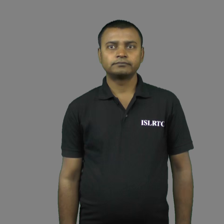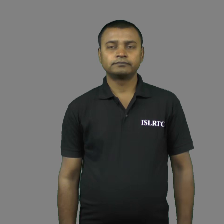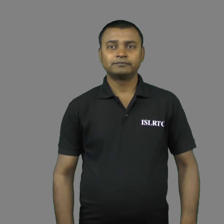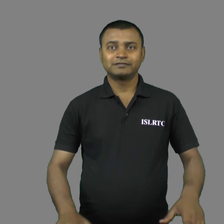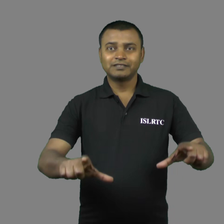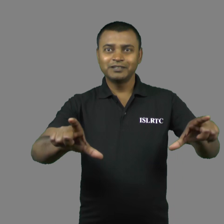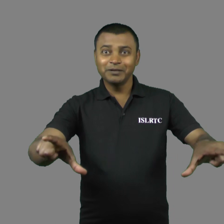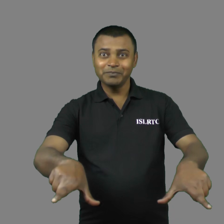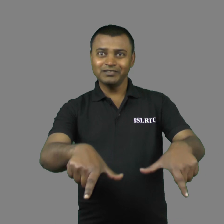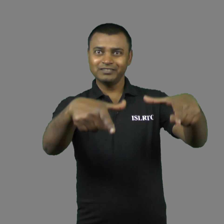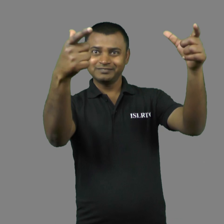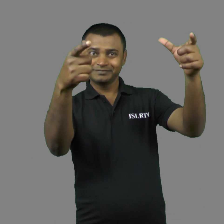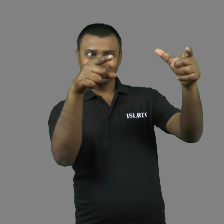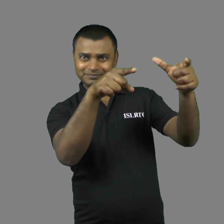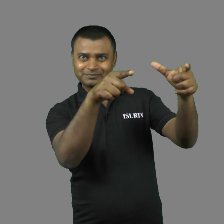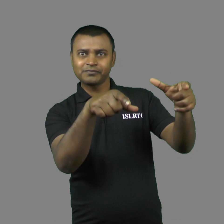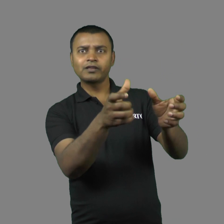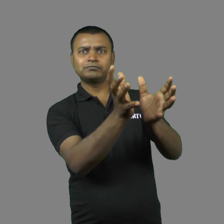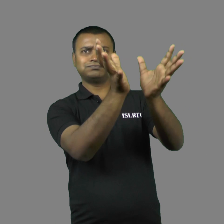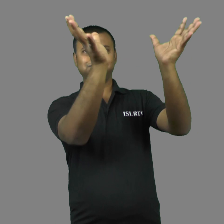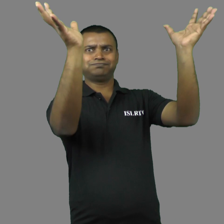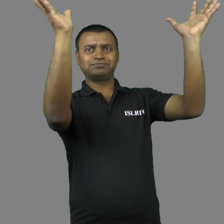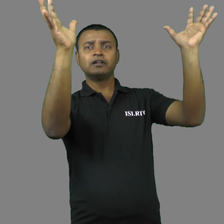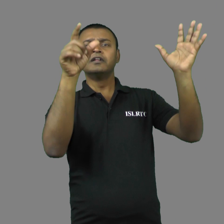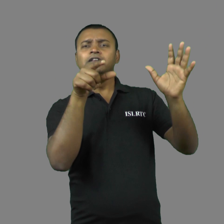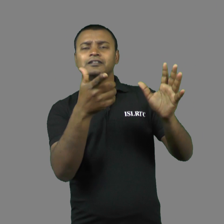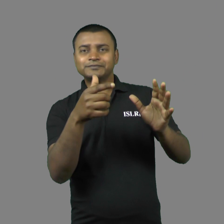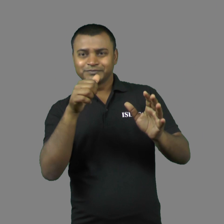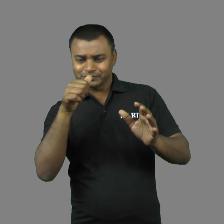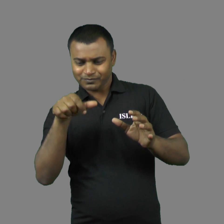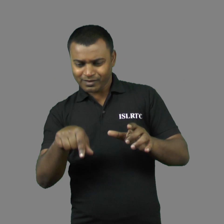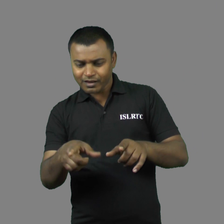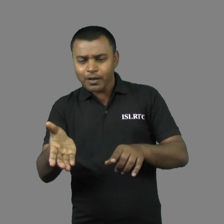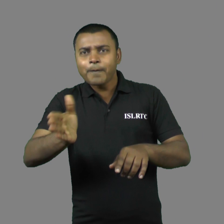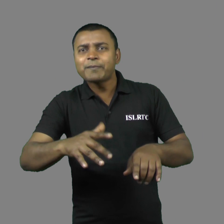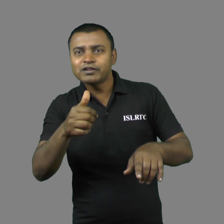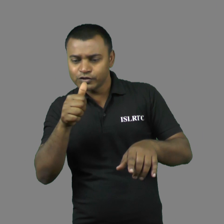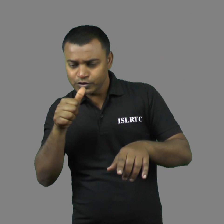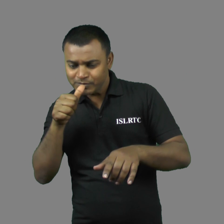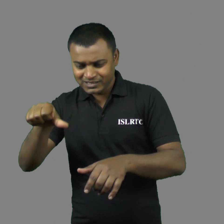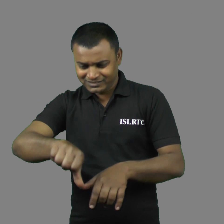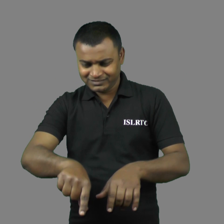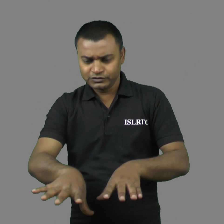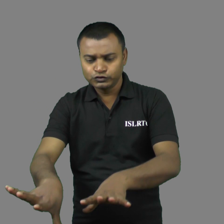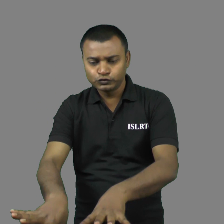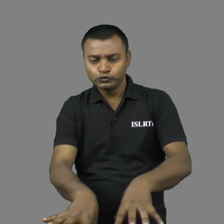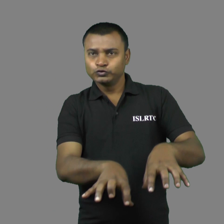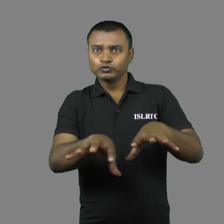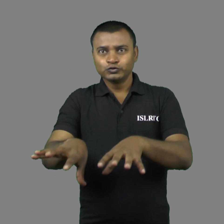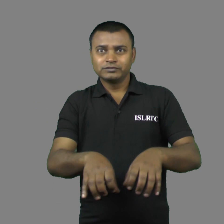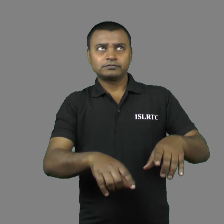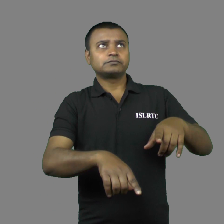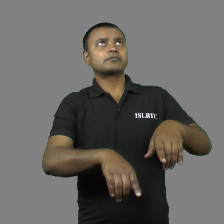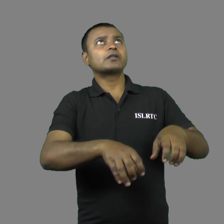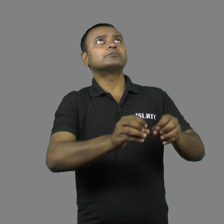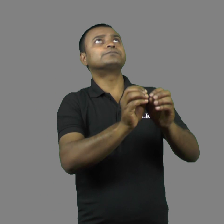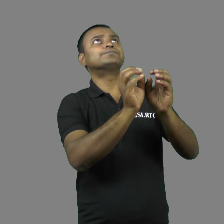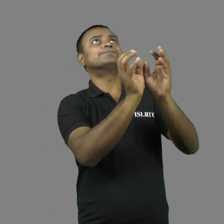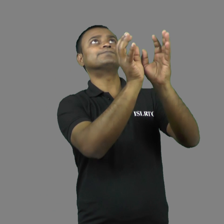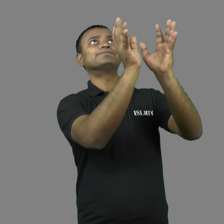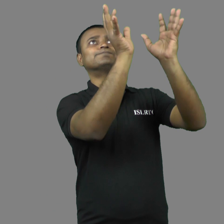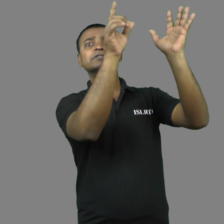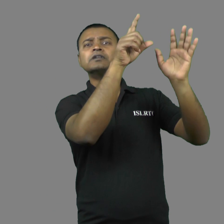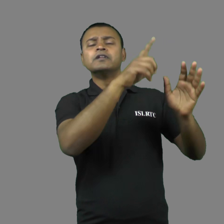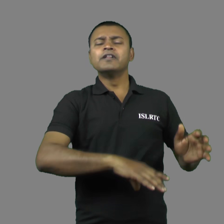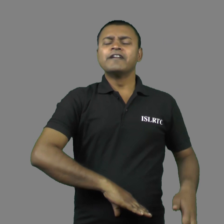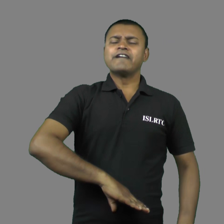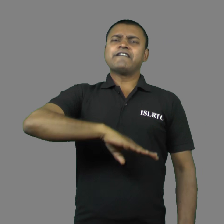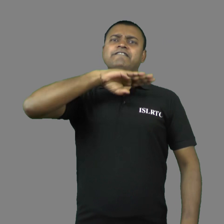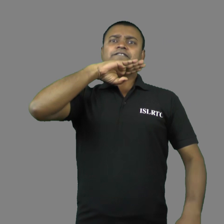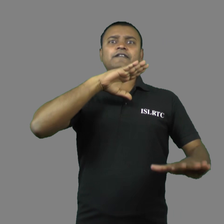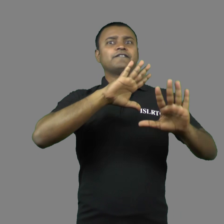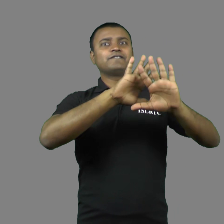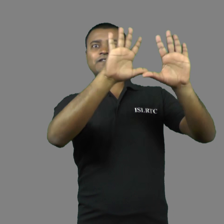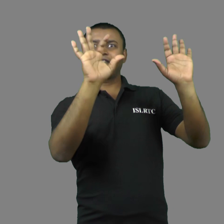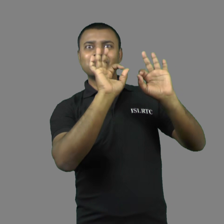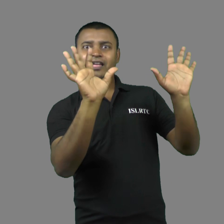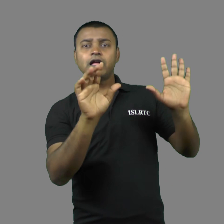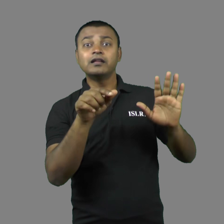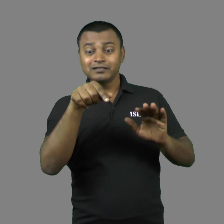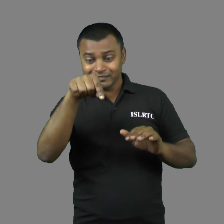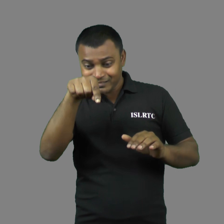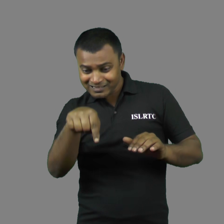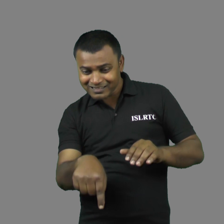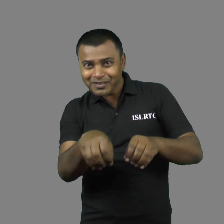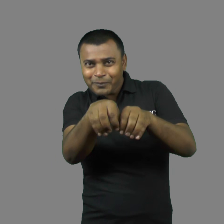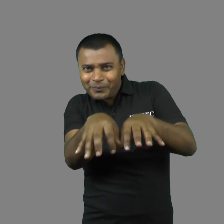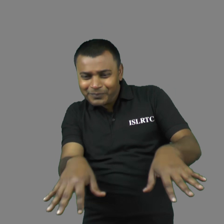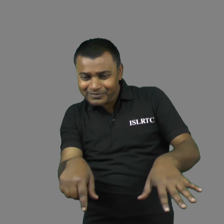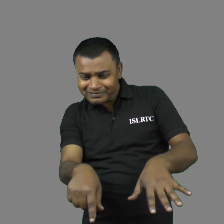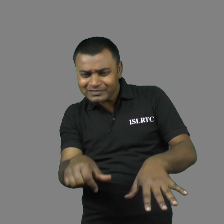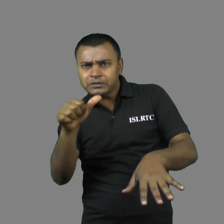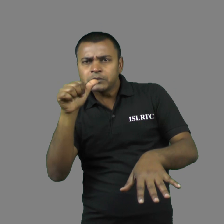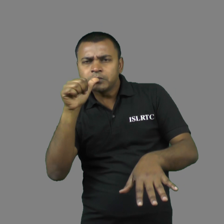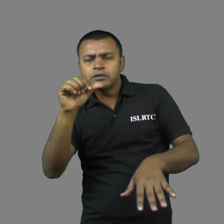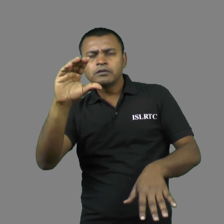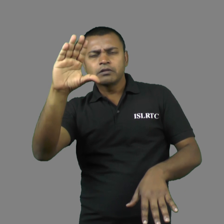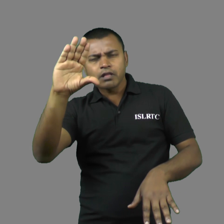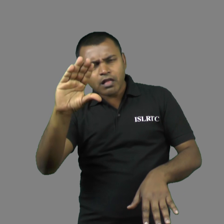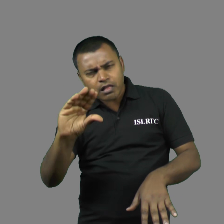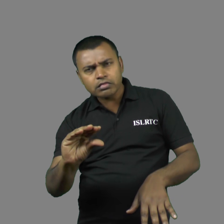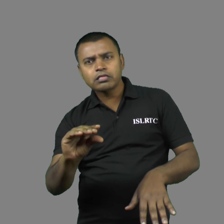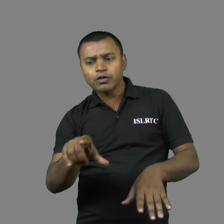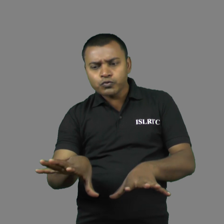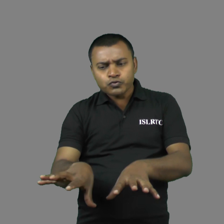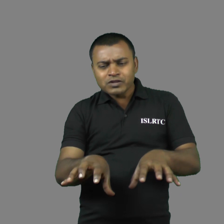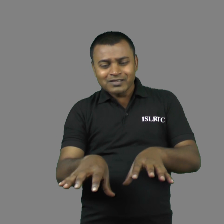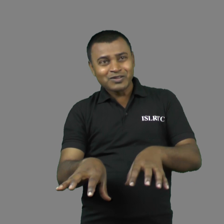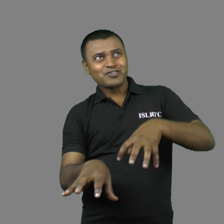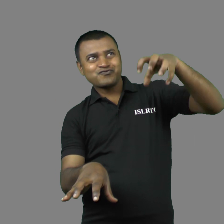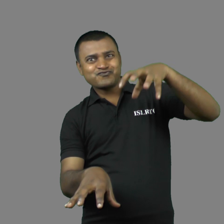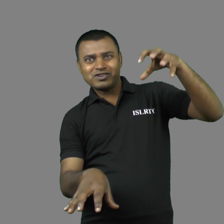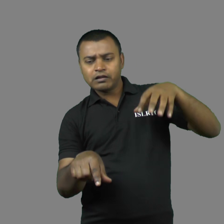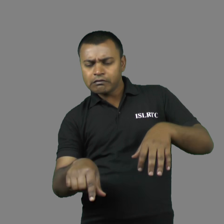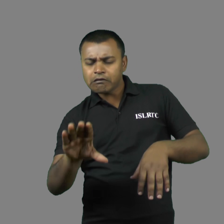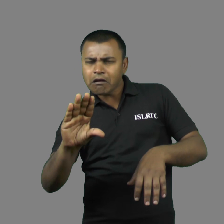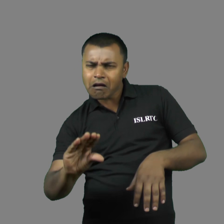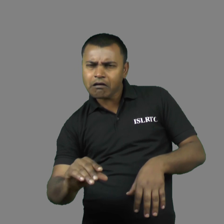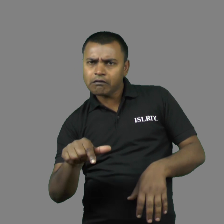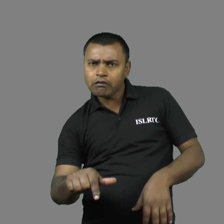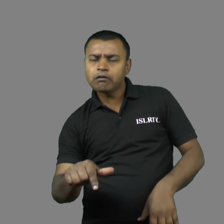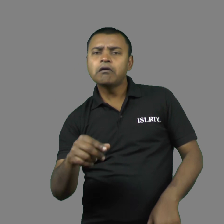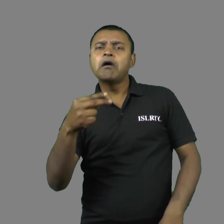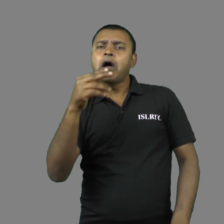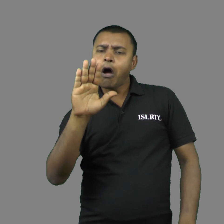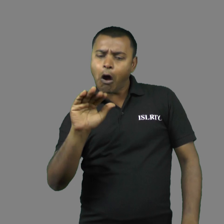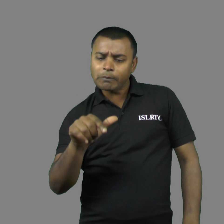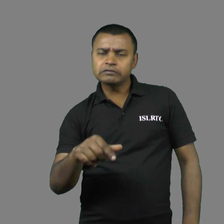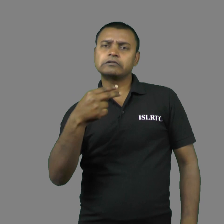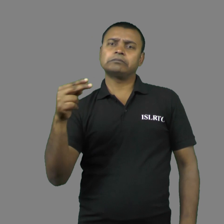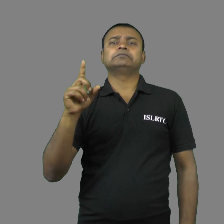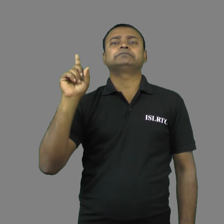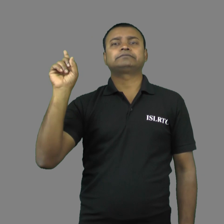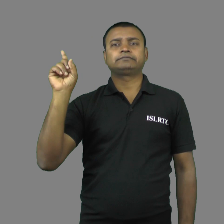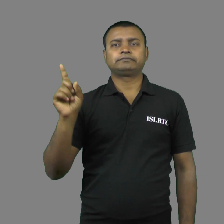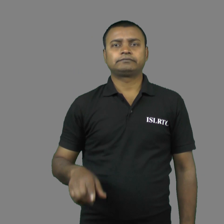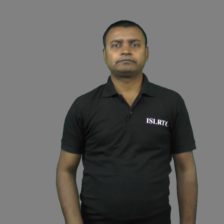Passive Absorption